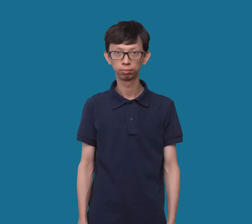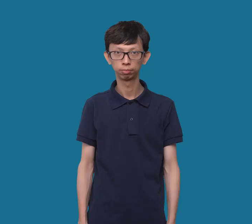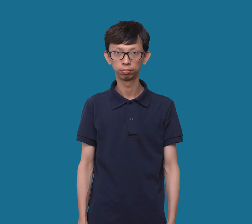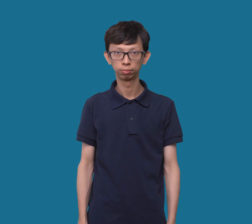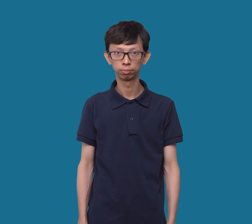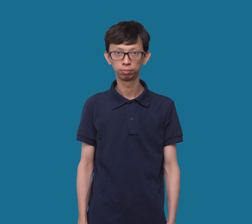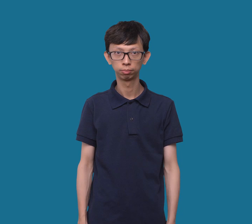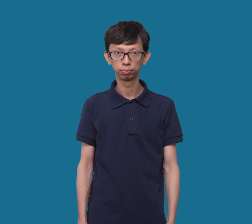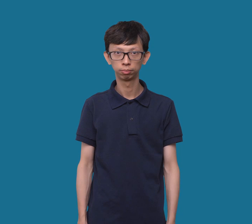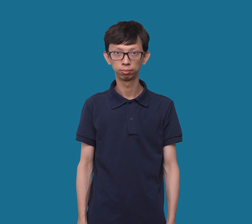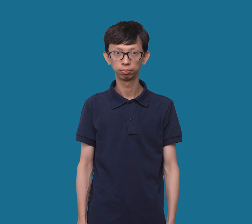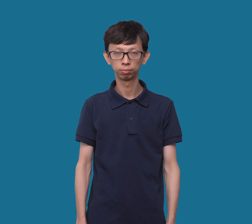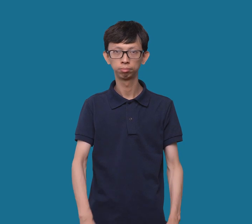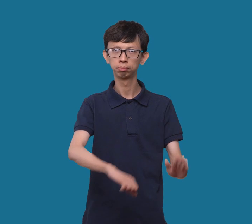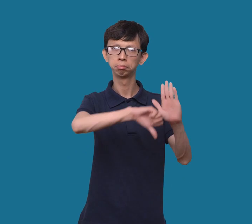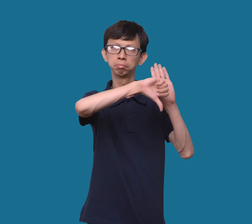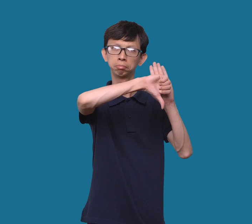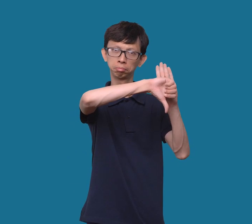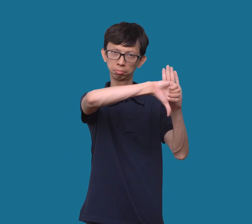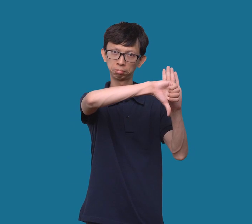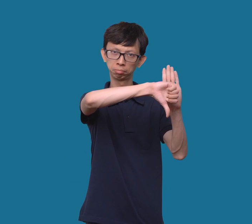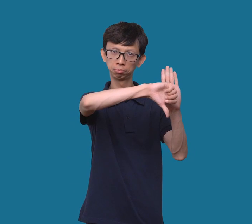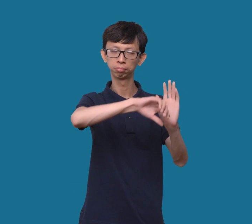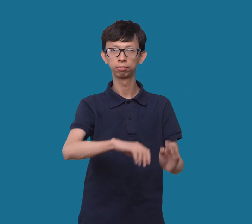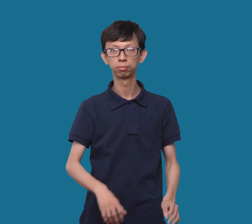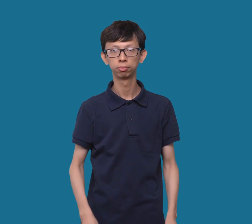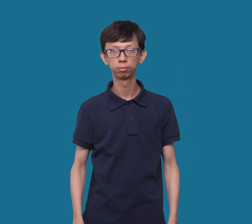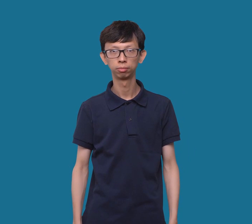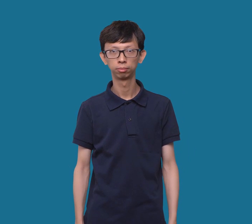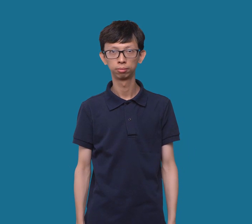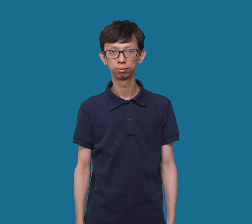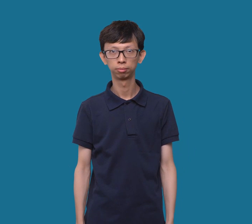nhược điểm